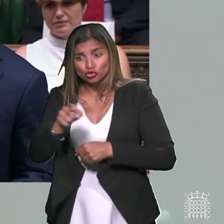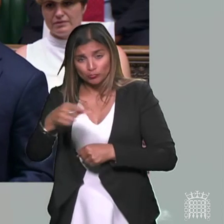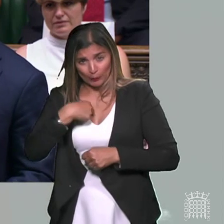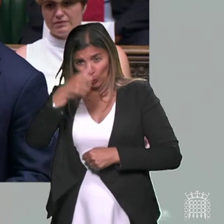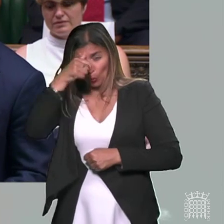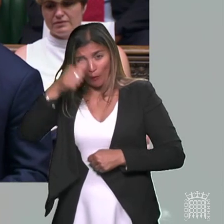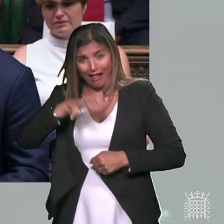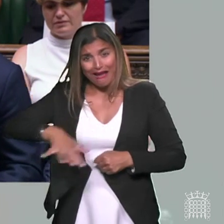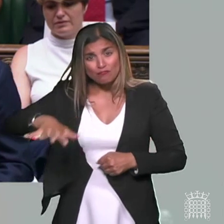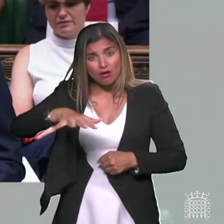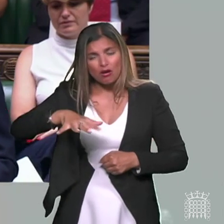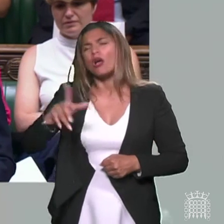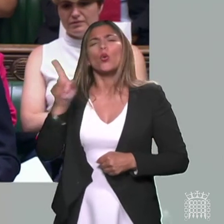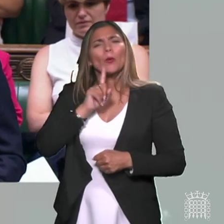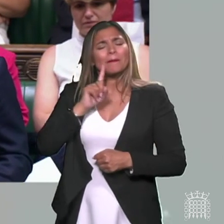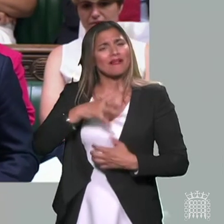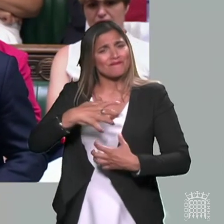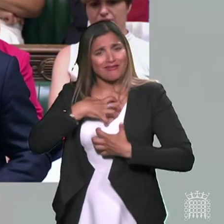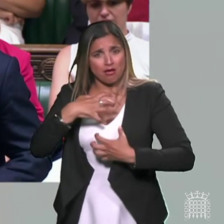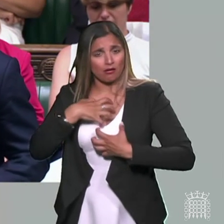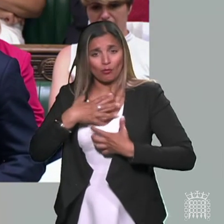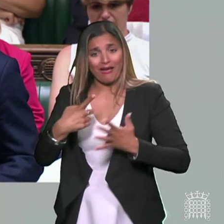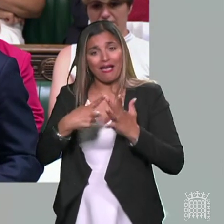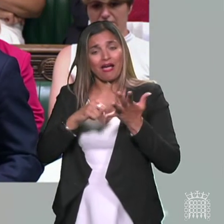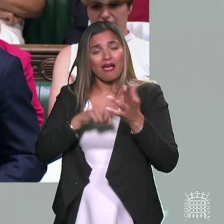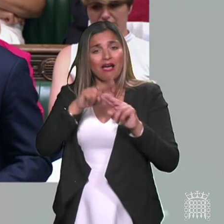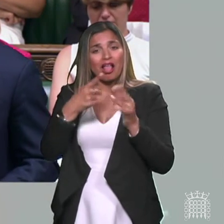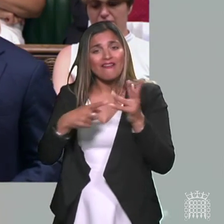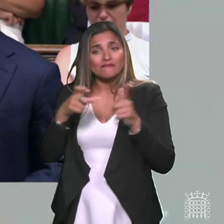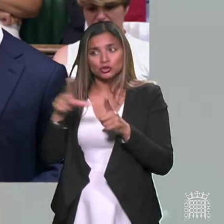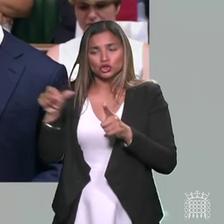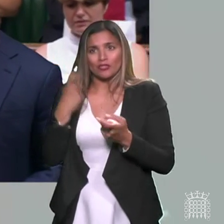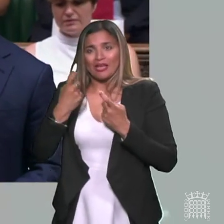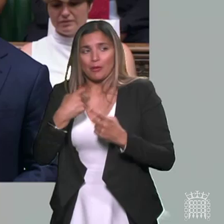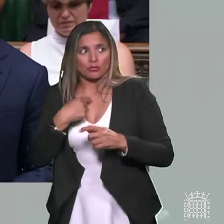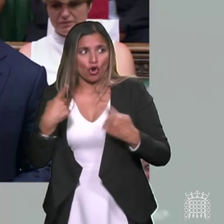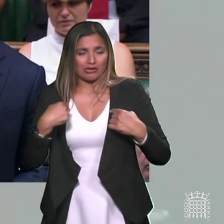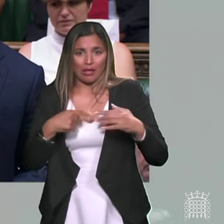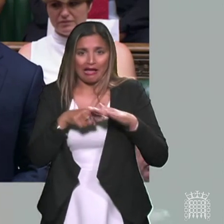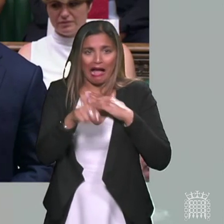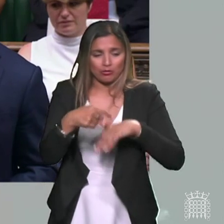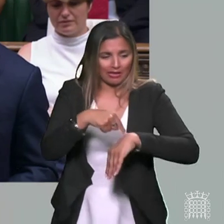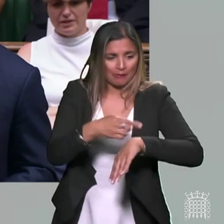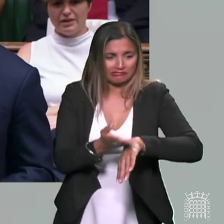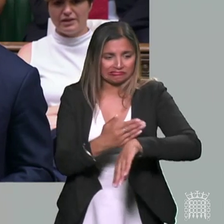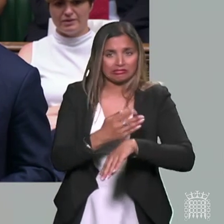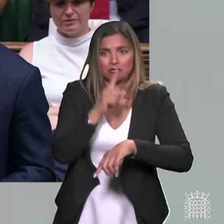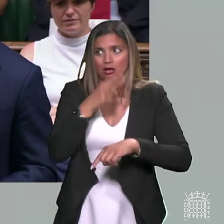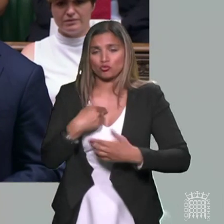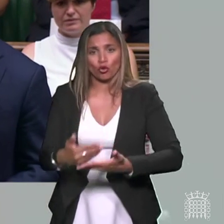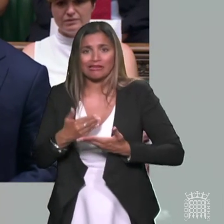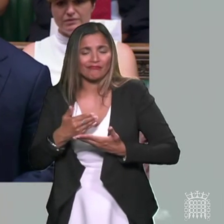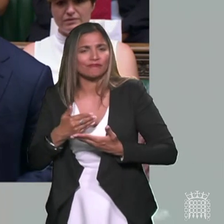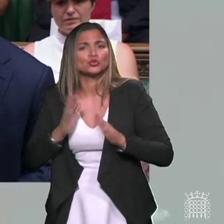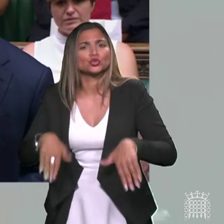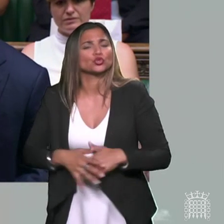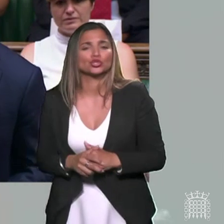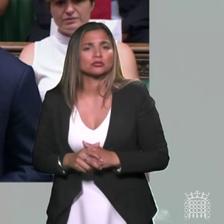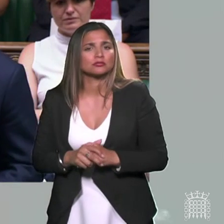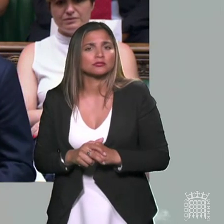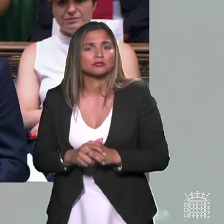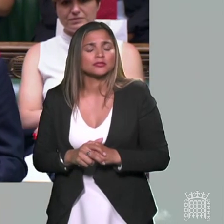Women in Ilford should not have to police themselves or impose curfews on their behaviour when they just want to go about their daily business.